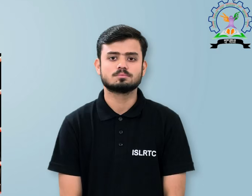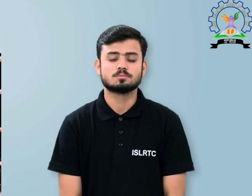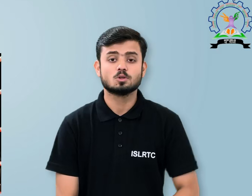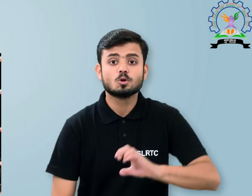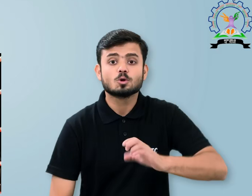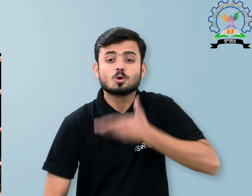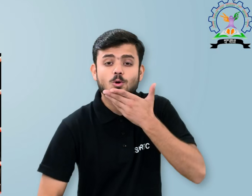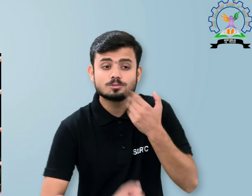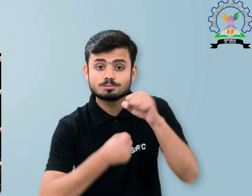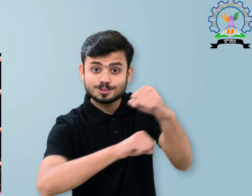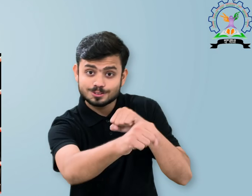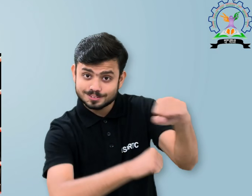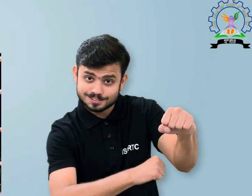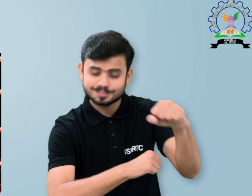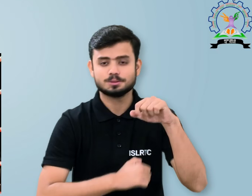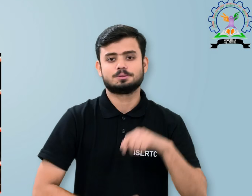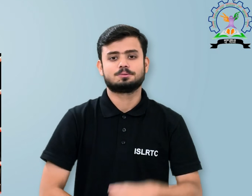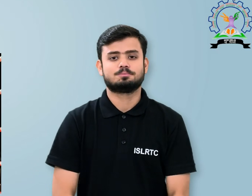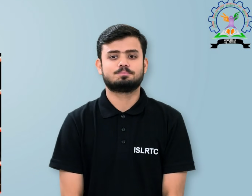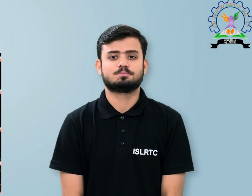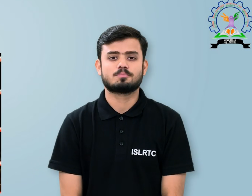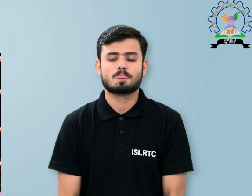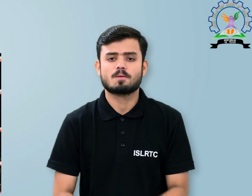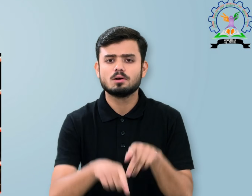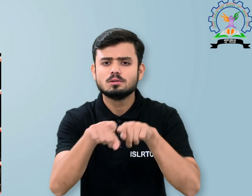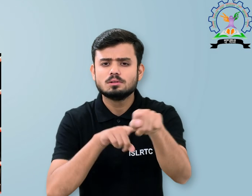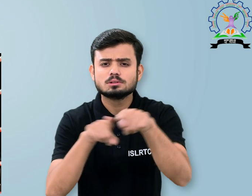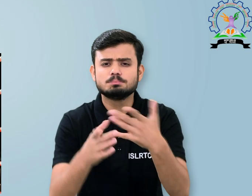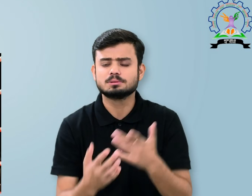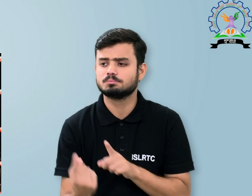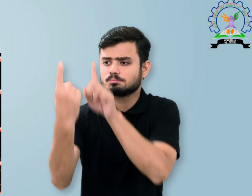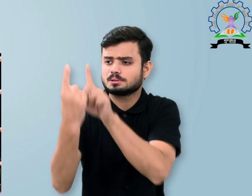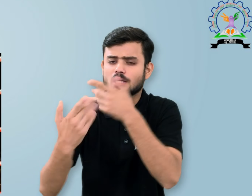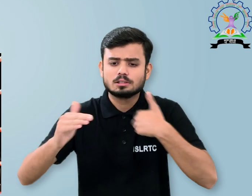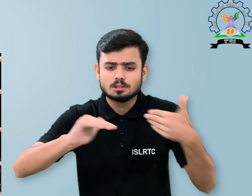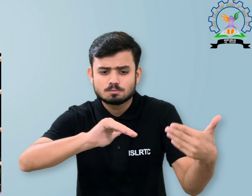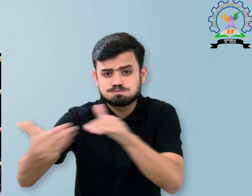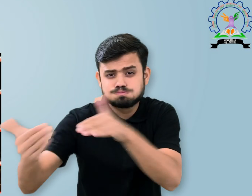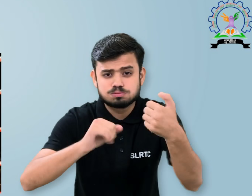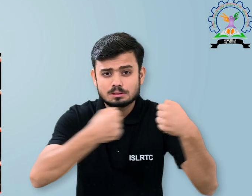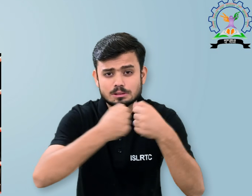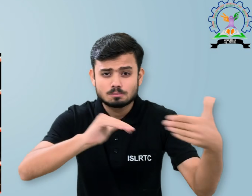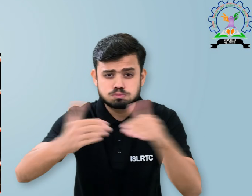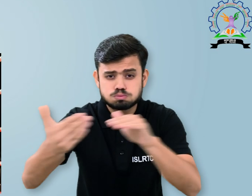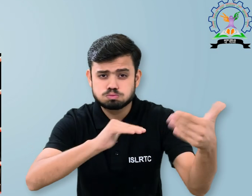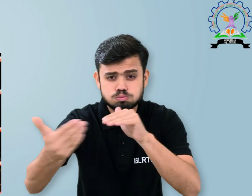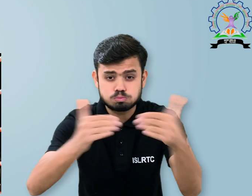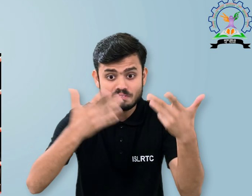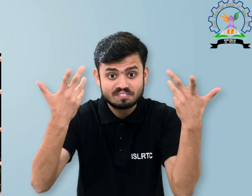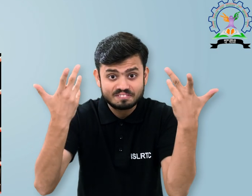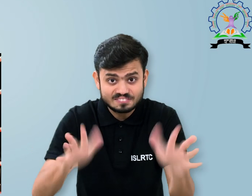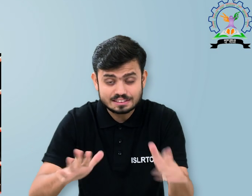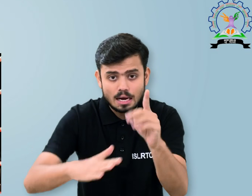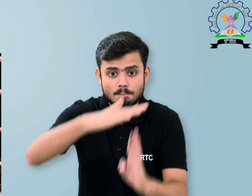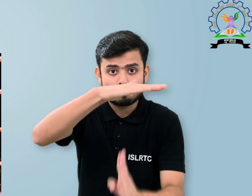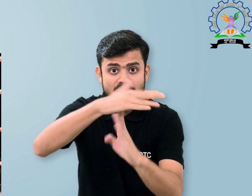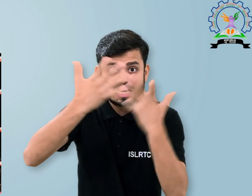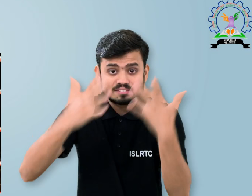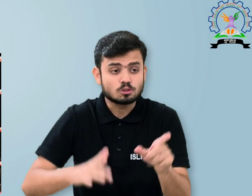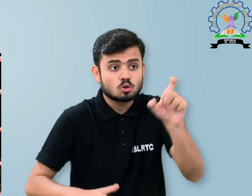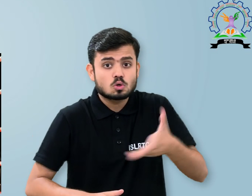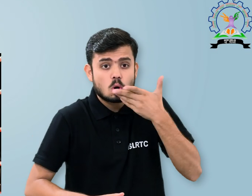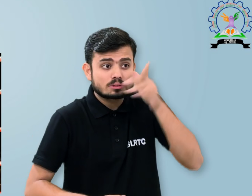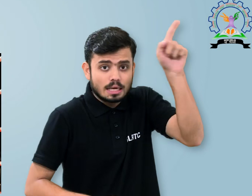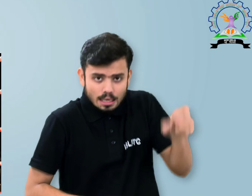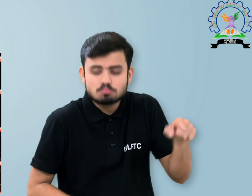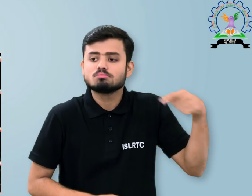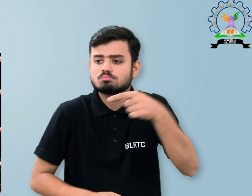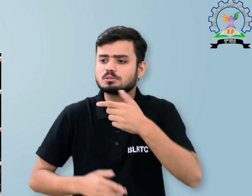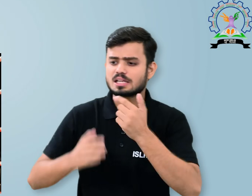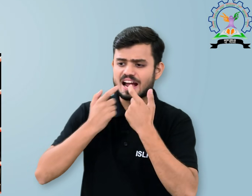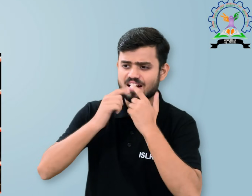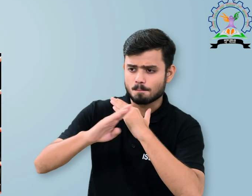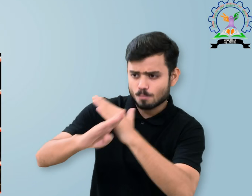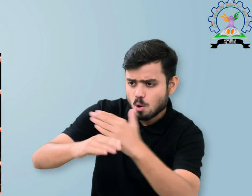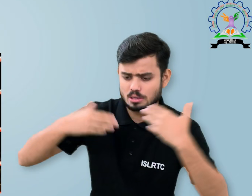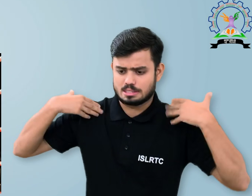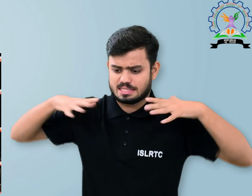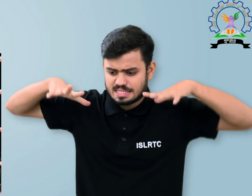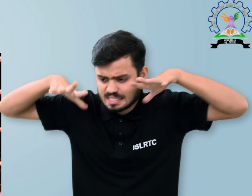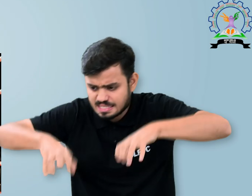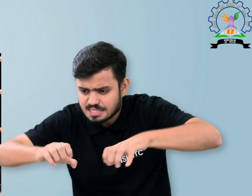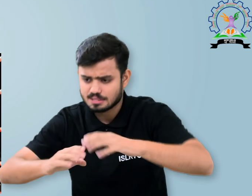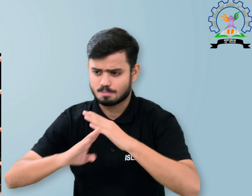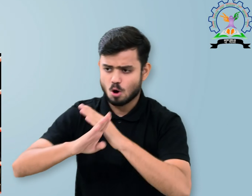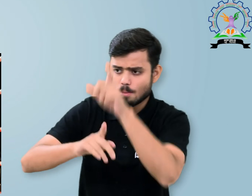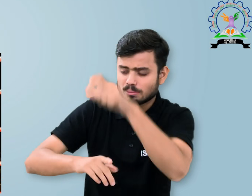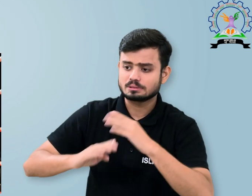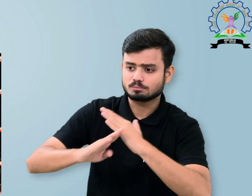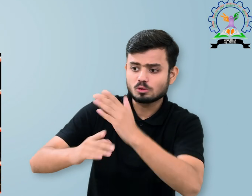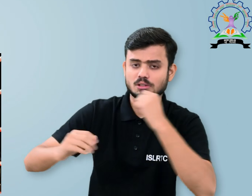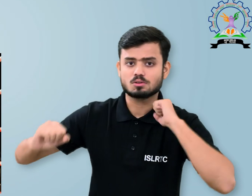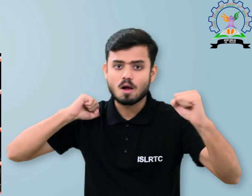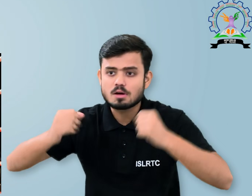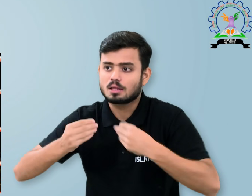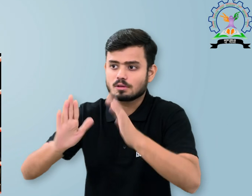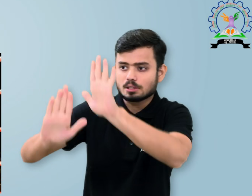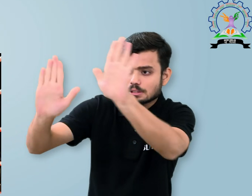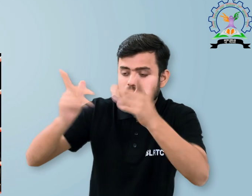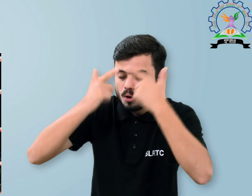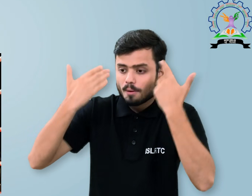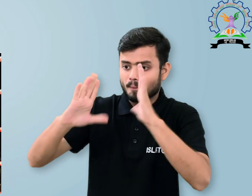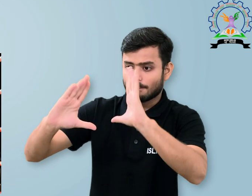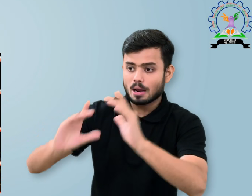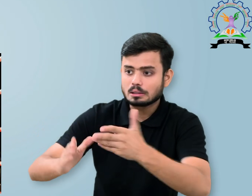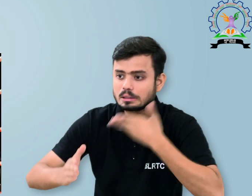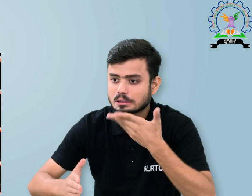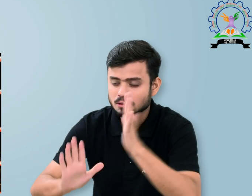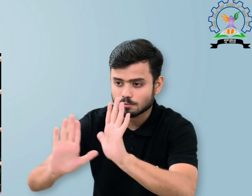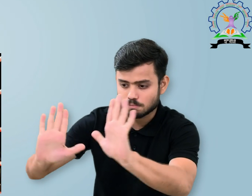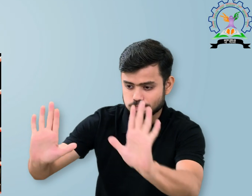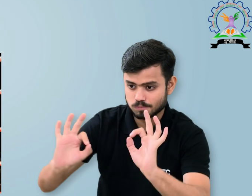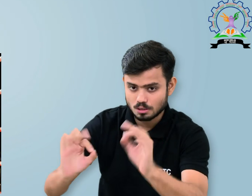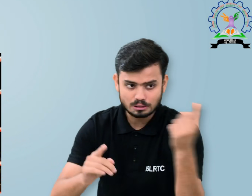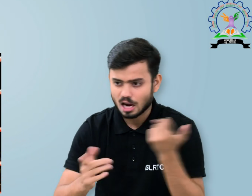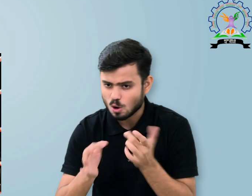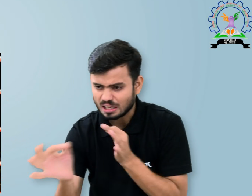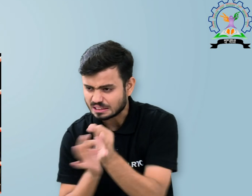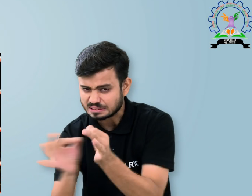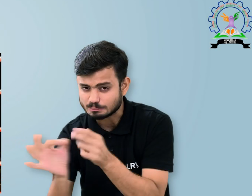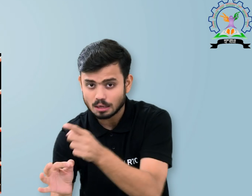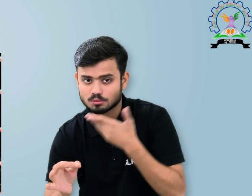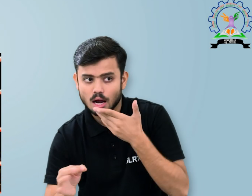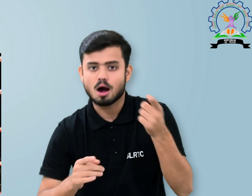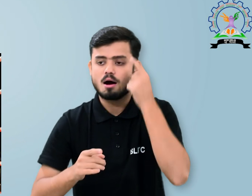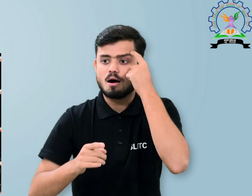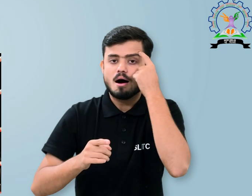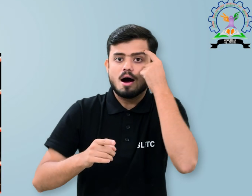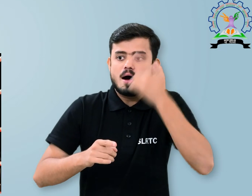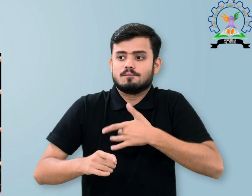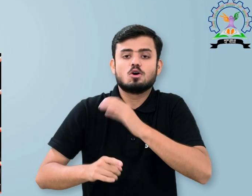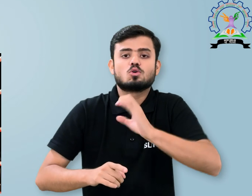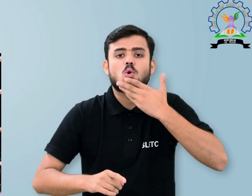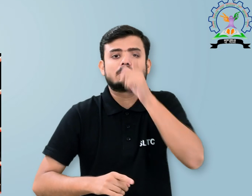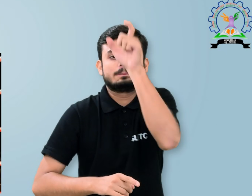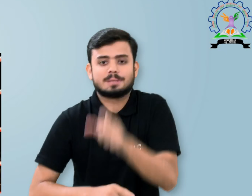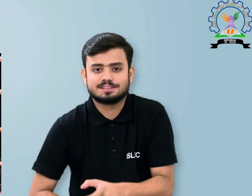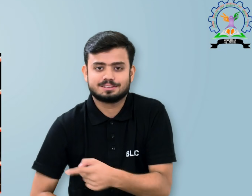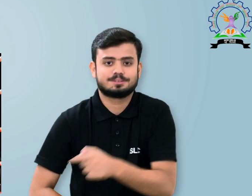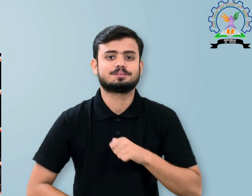Cornerman A coach, cutman or person responsible for tending to a fighter between rounds.